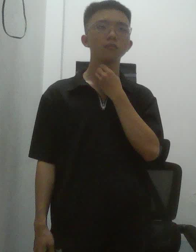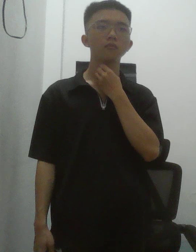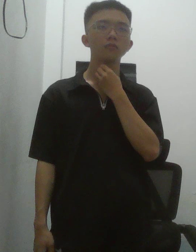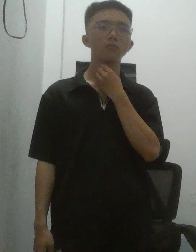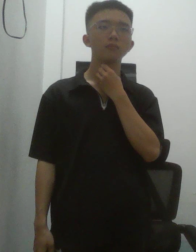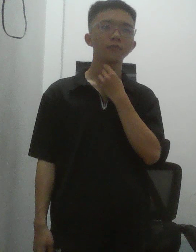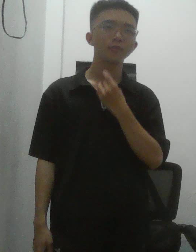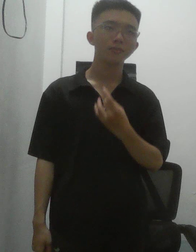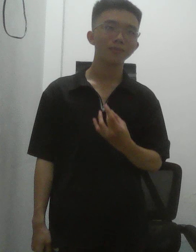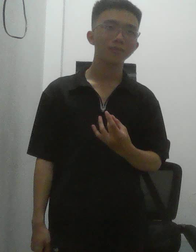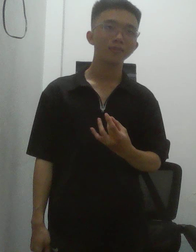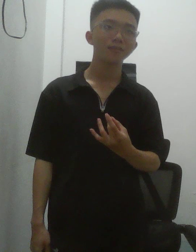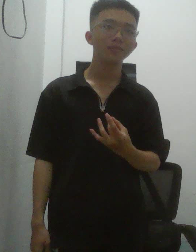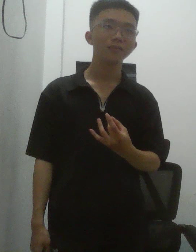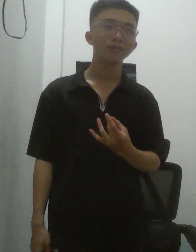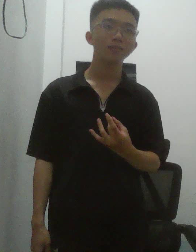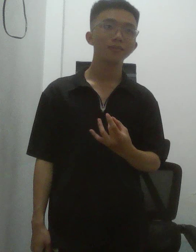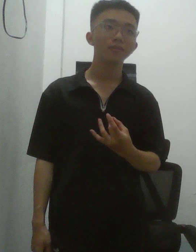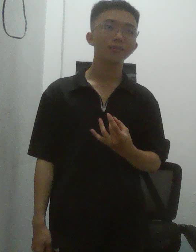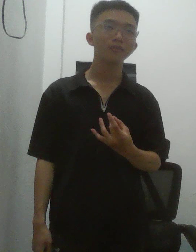thich